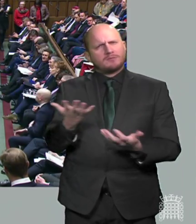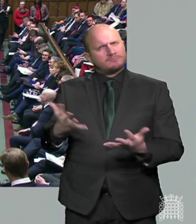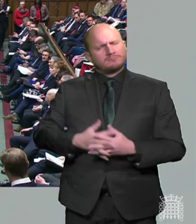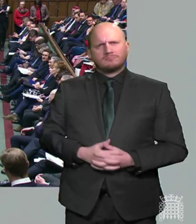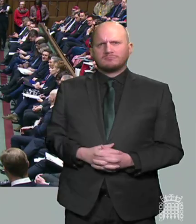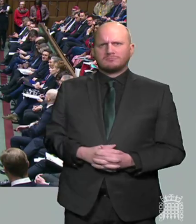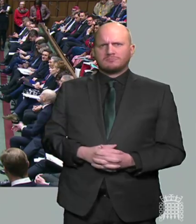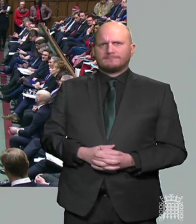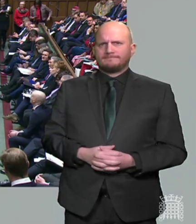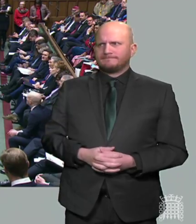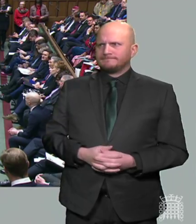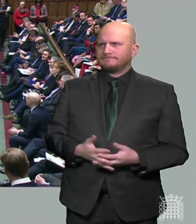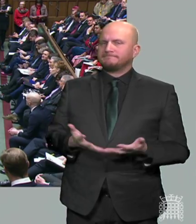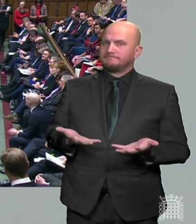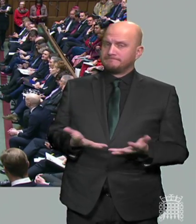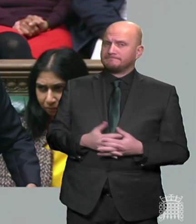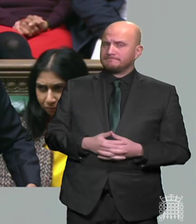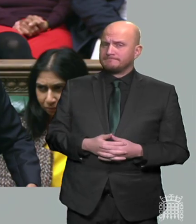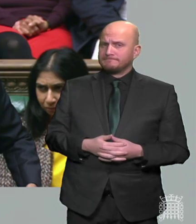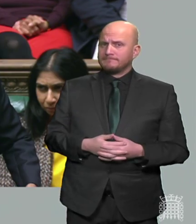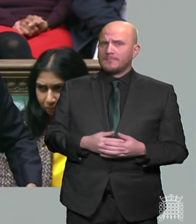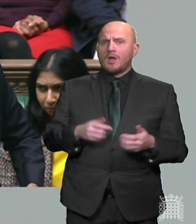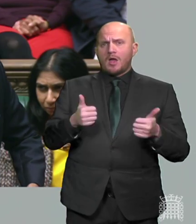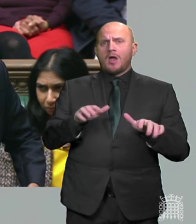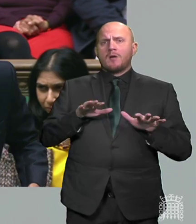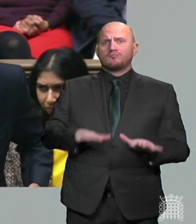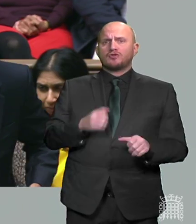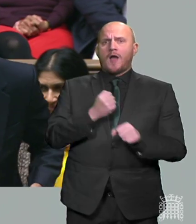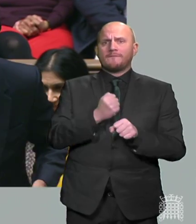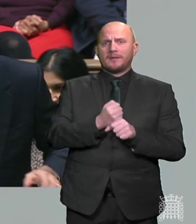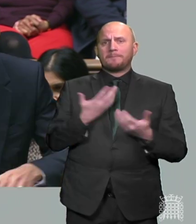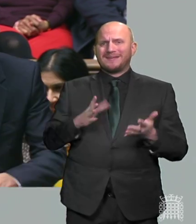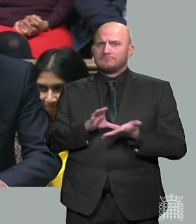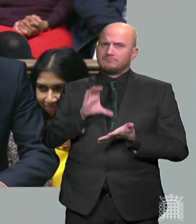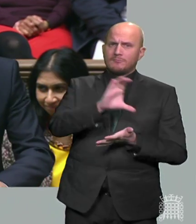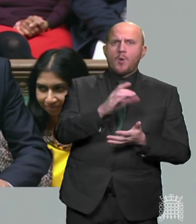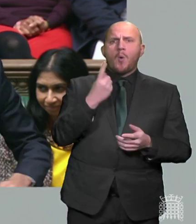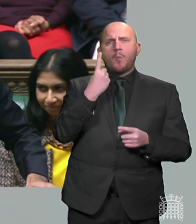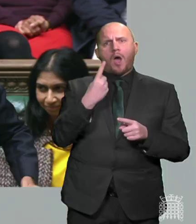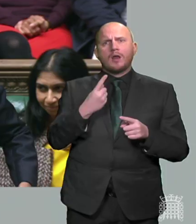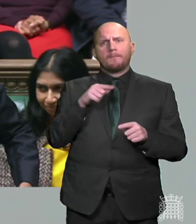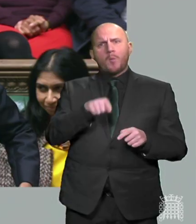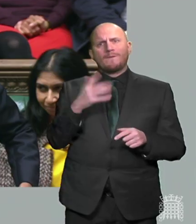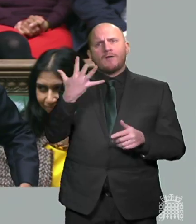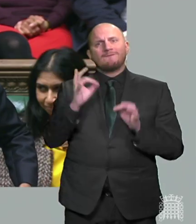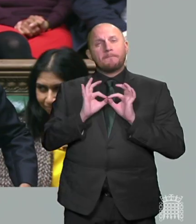I am glad the UK Government were able to provide £1.5 billion in extra funding to the Scottish Government for public services.